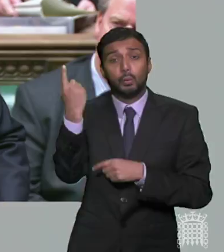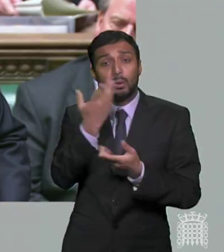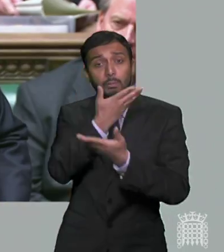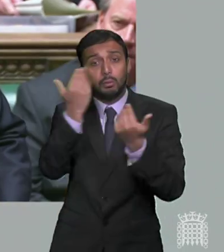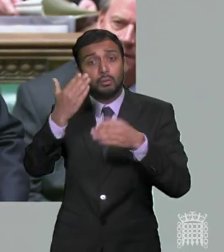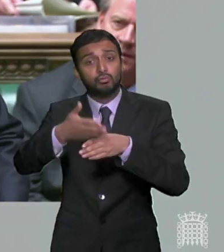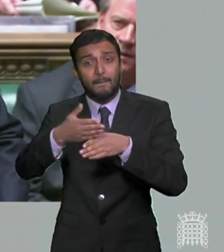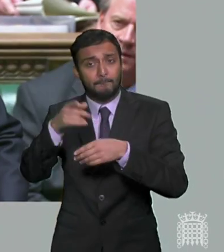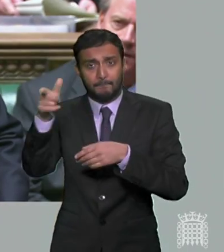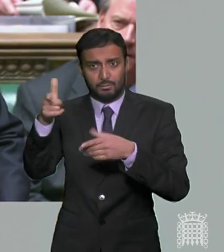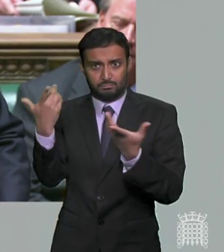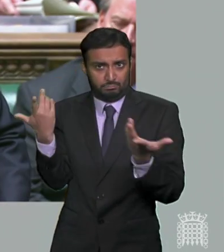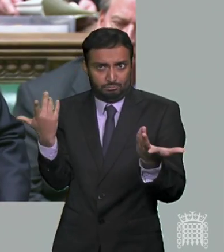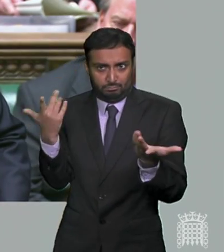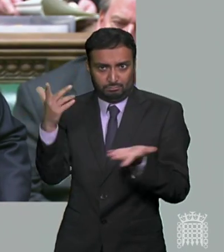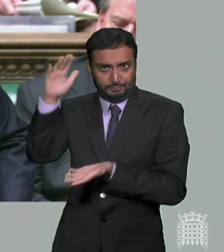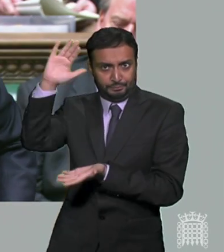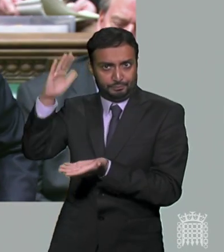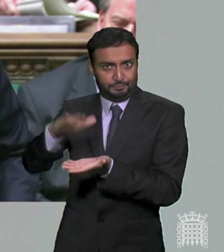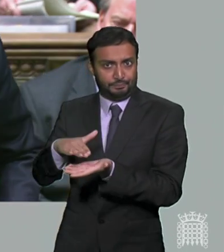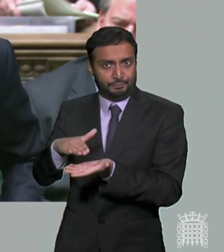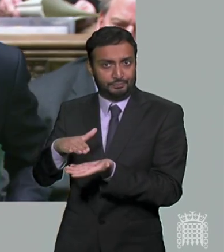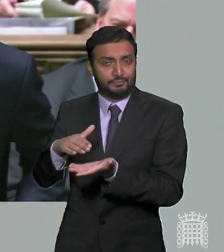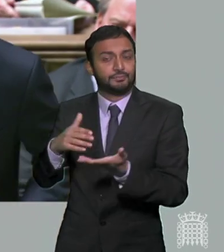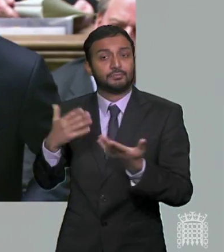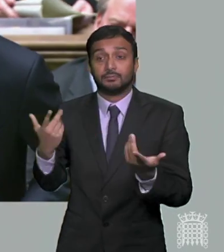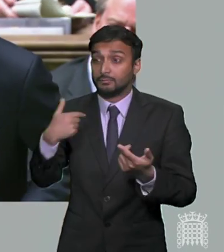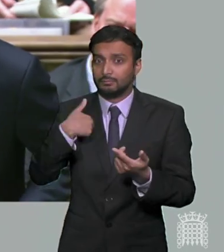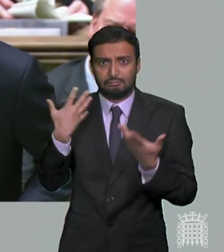We are getting on to deliver more growth.